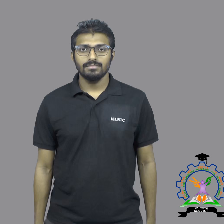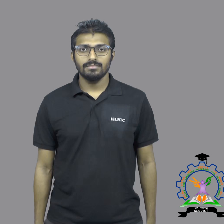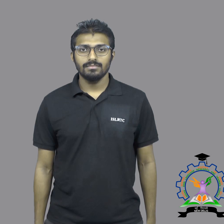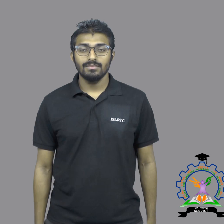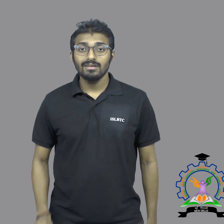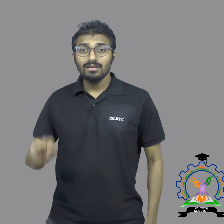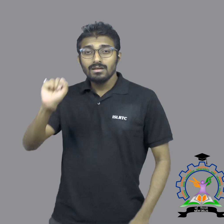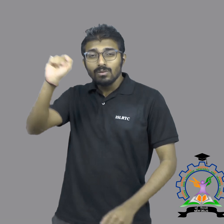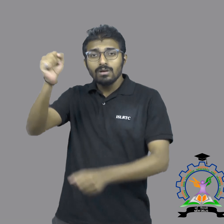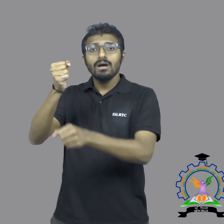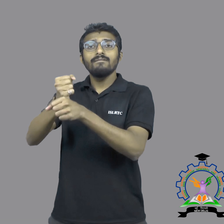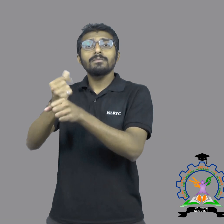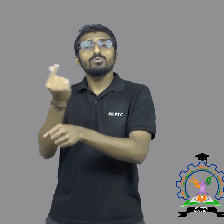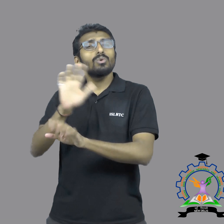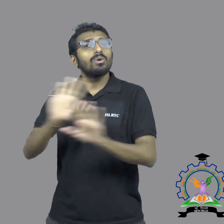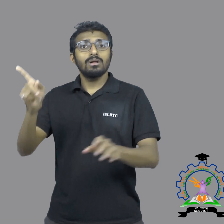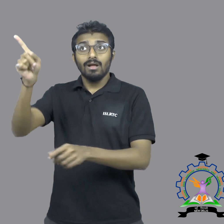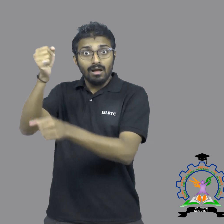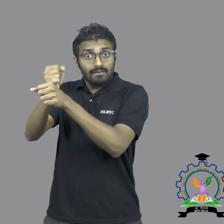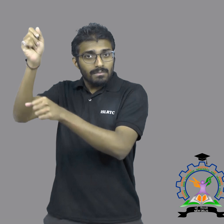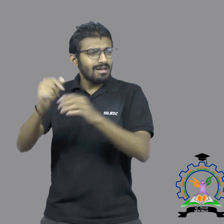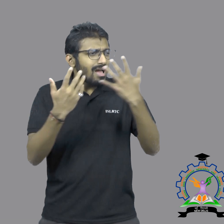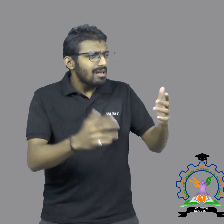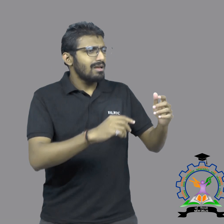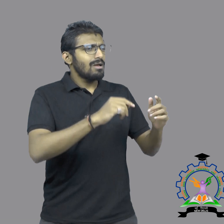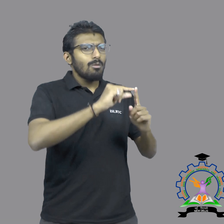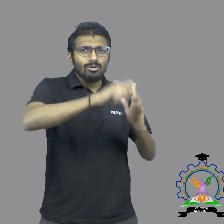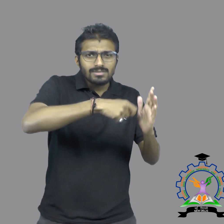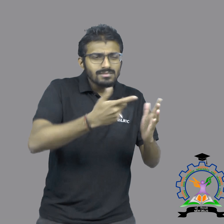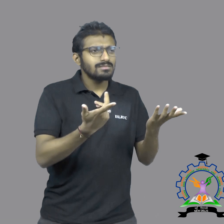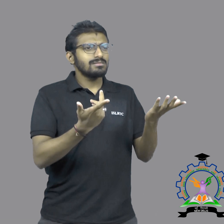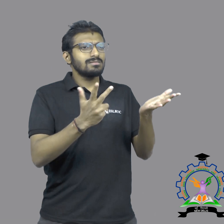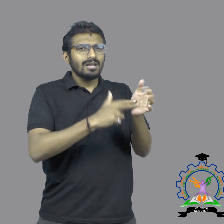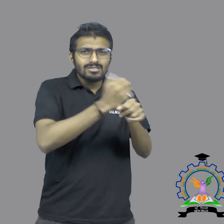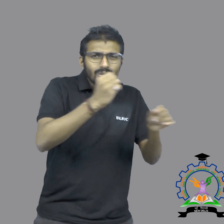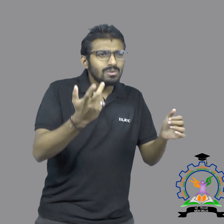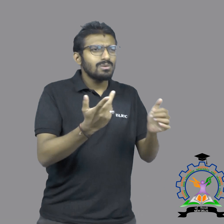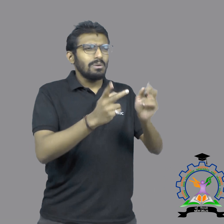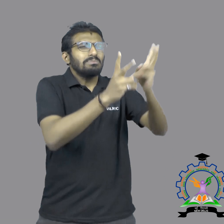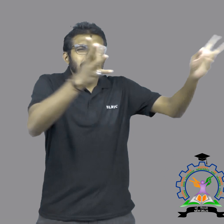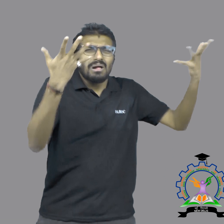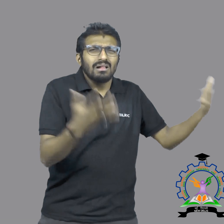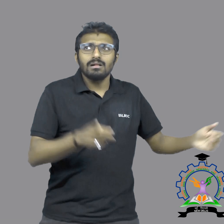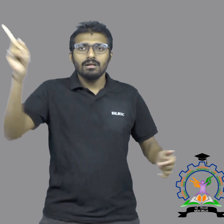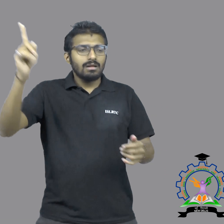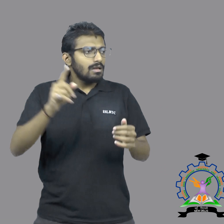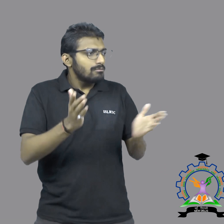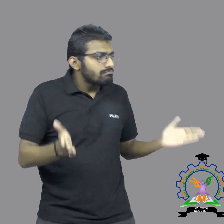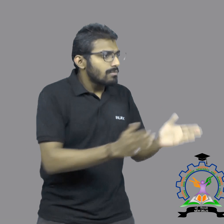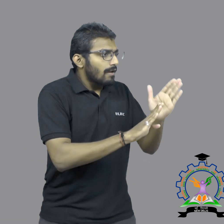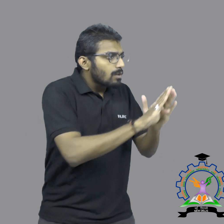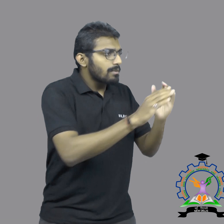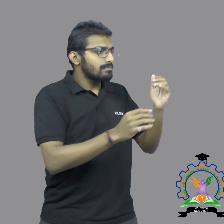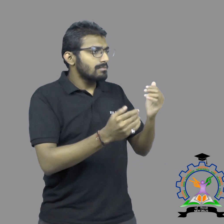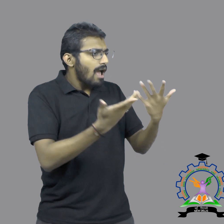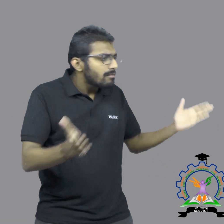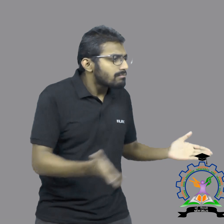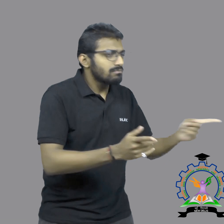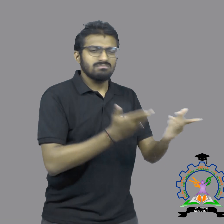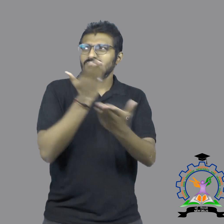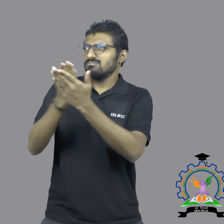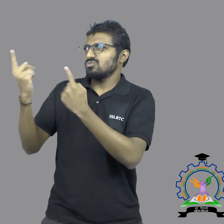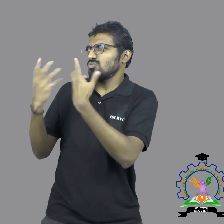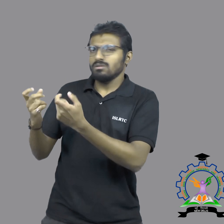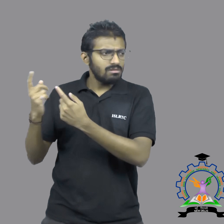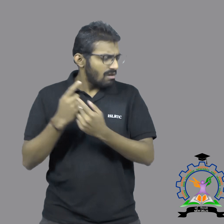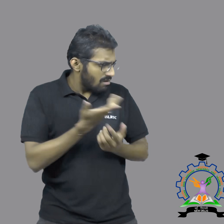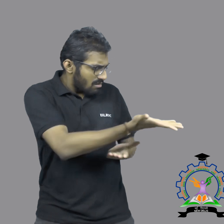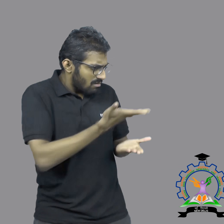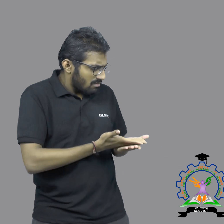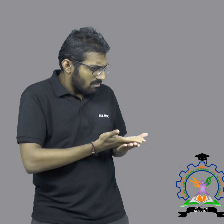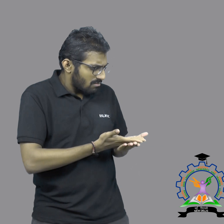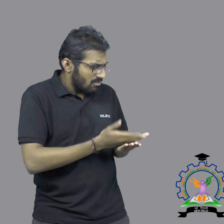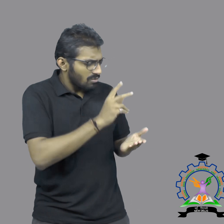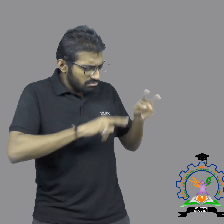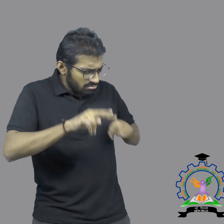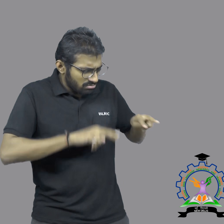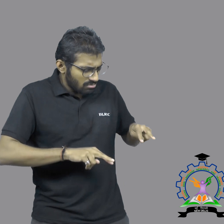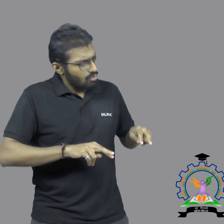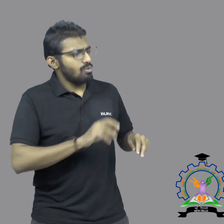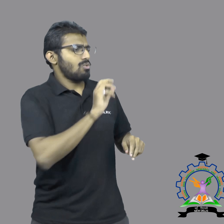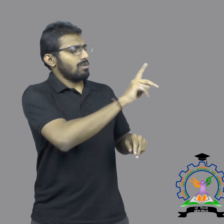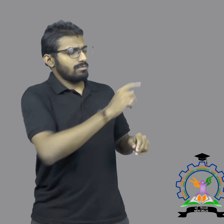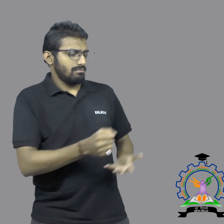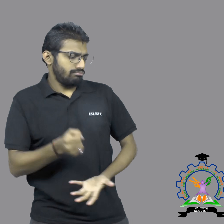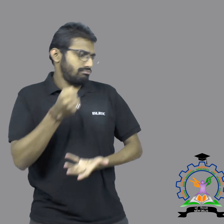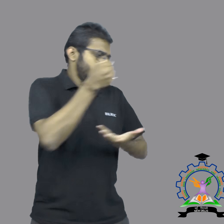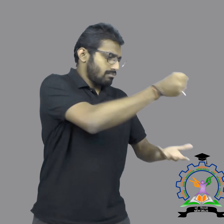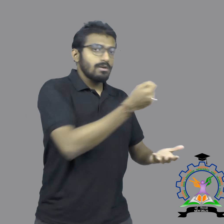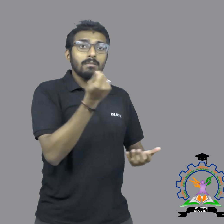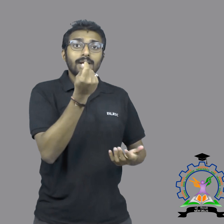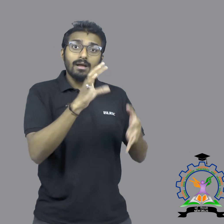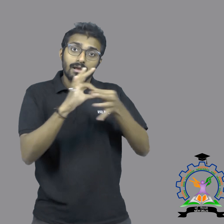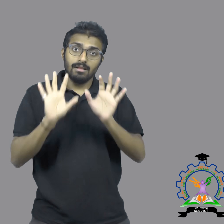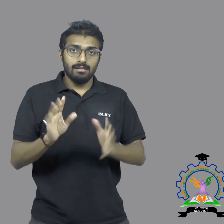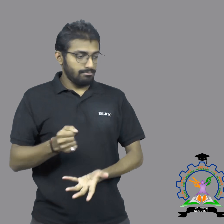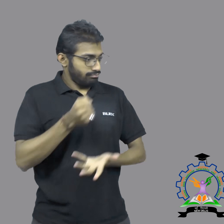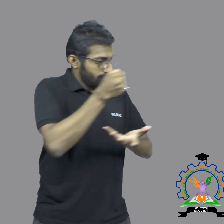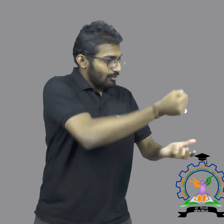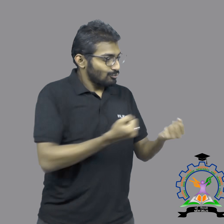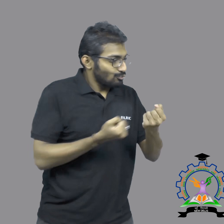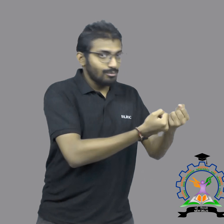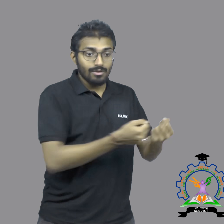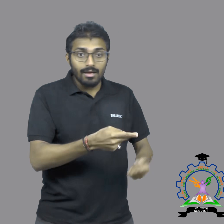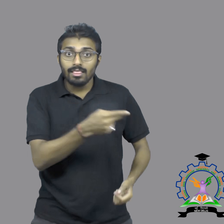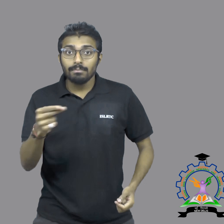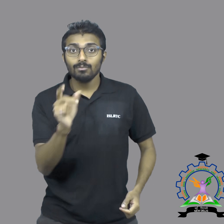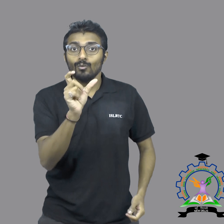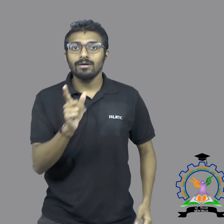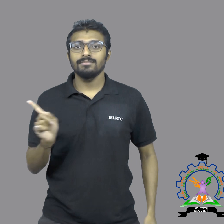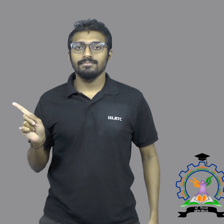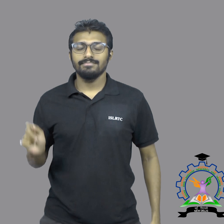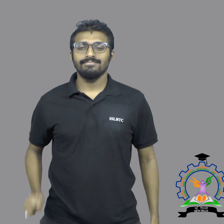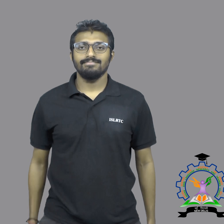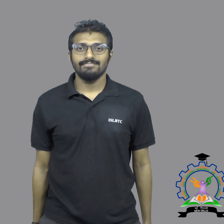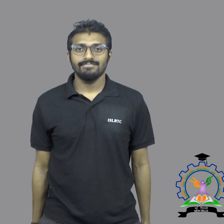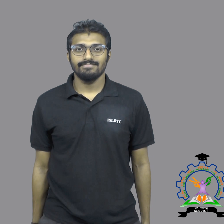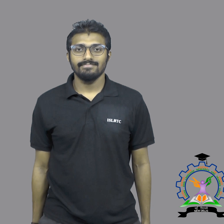Grant-in-Aid